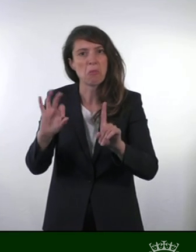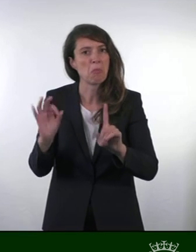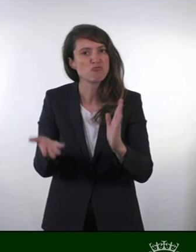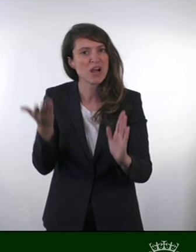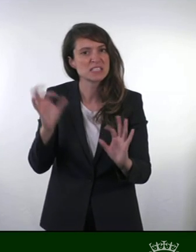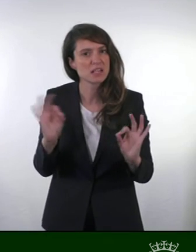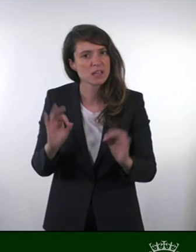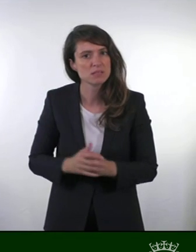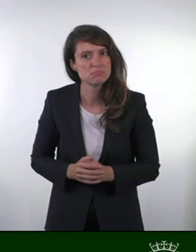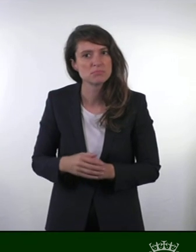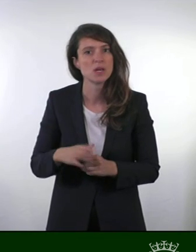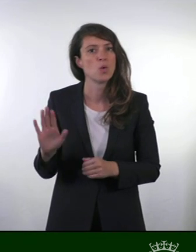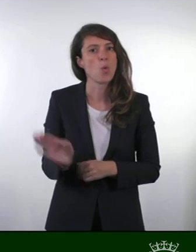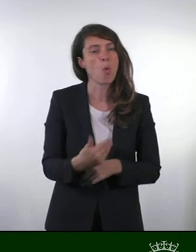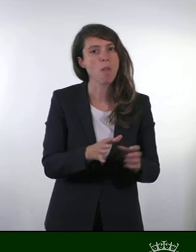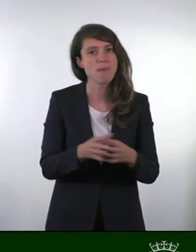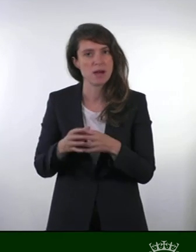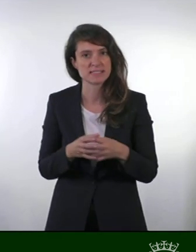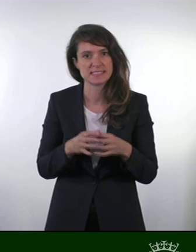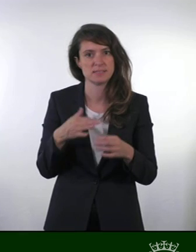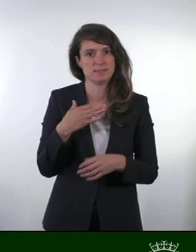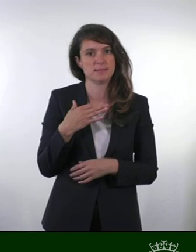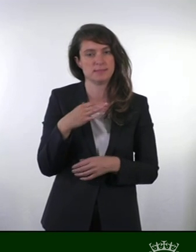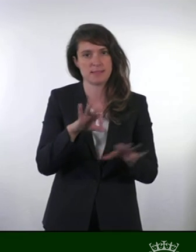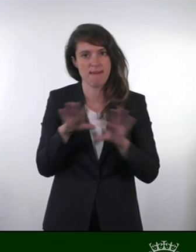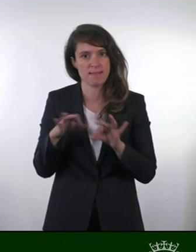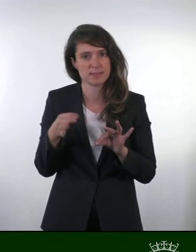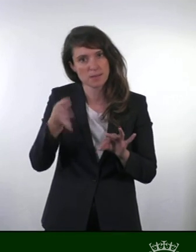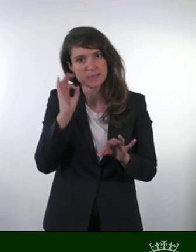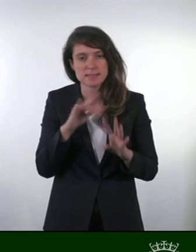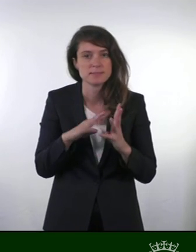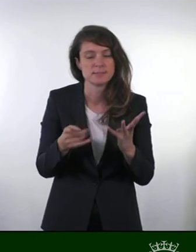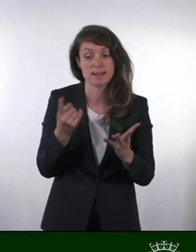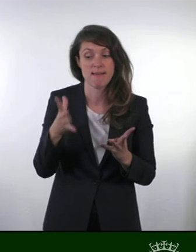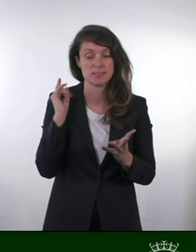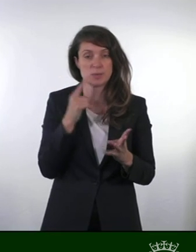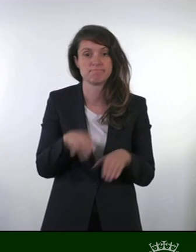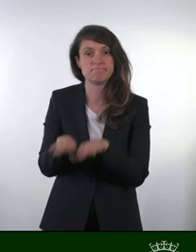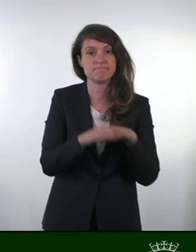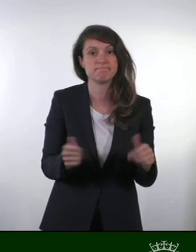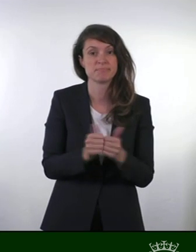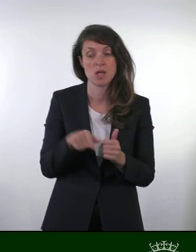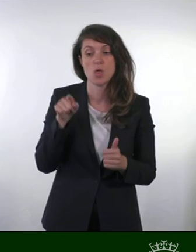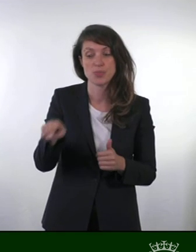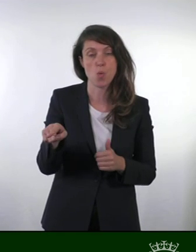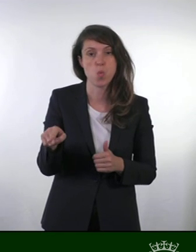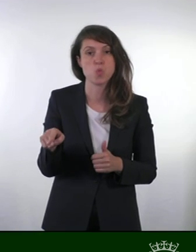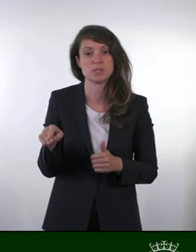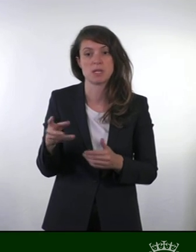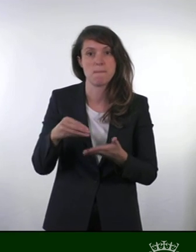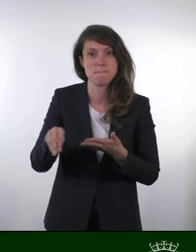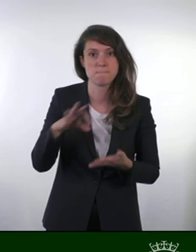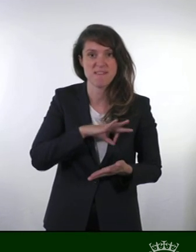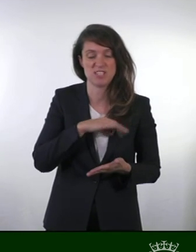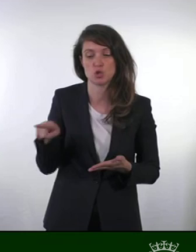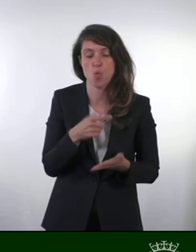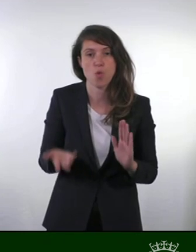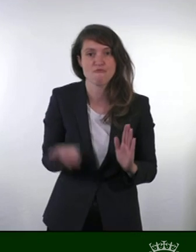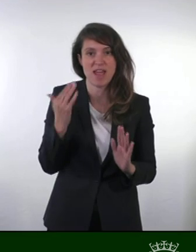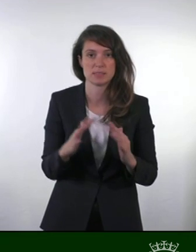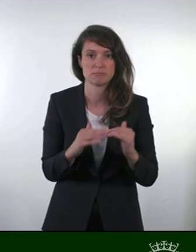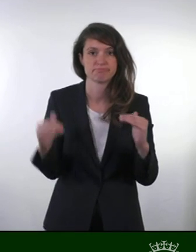The all-party Select Committee on Work and Pensions recommended unanimously last week that those legacy benefits should be brought back in line with universal credit and raised.